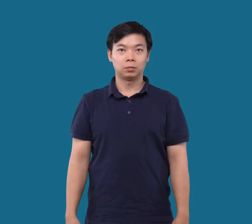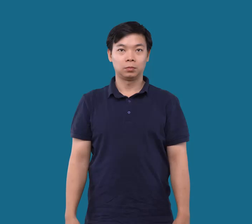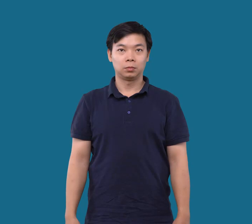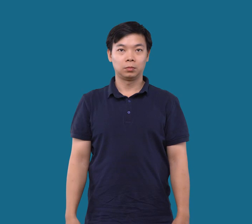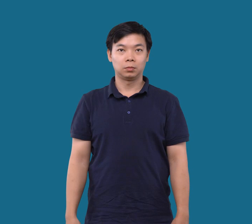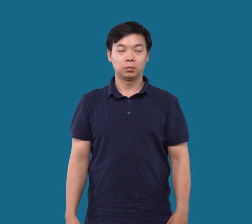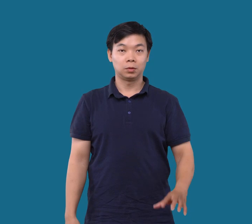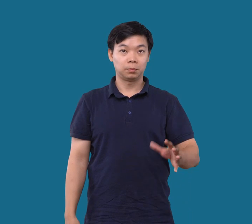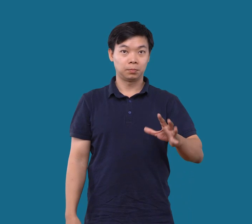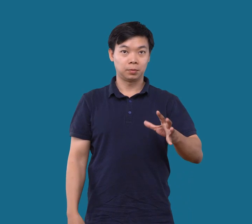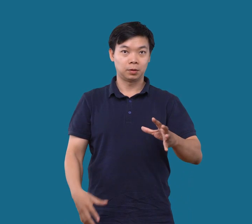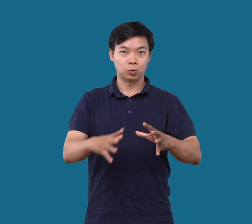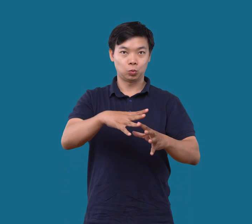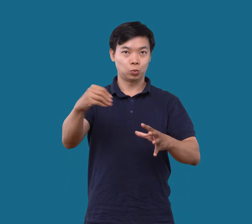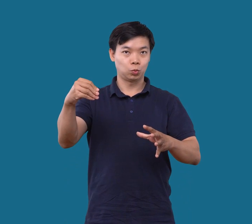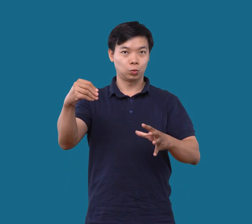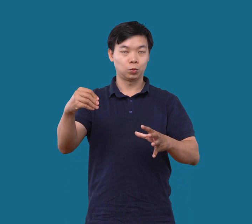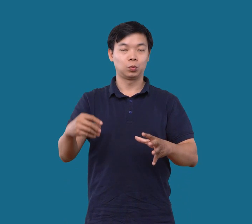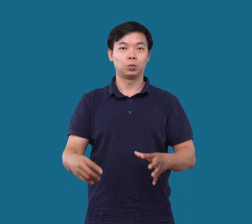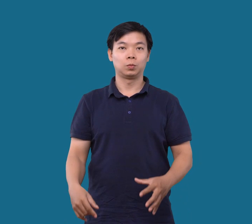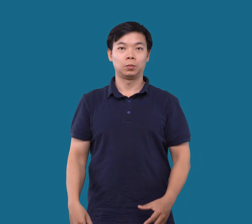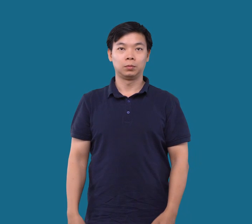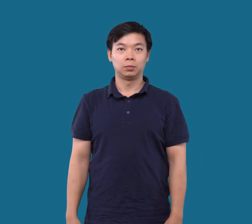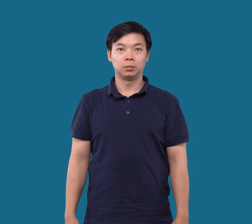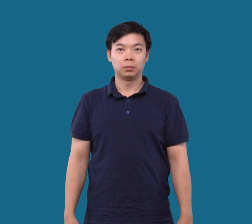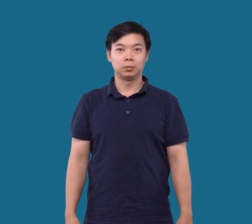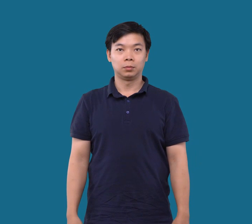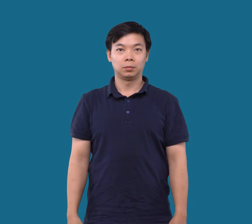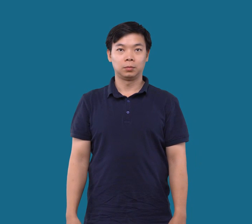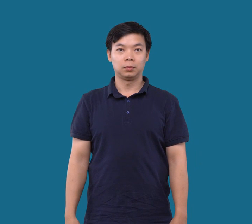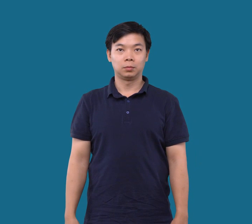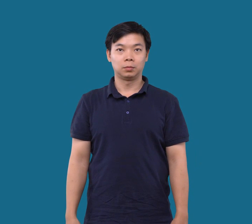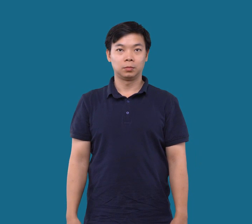máy bơm